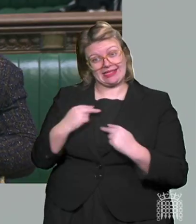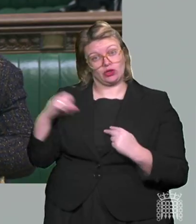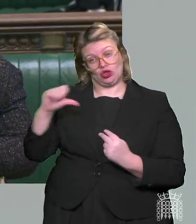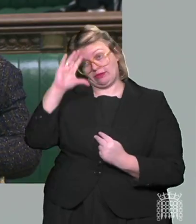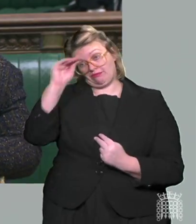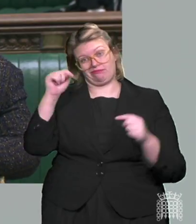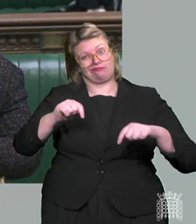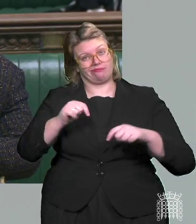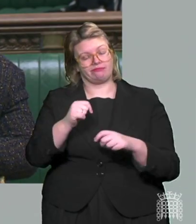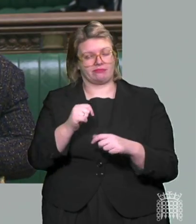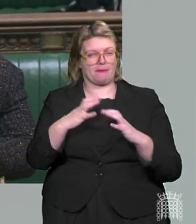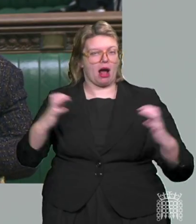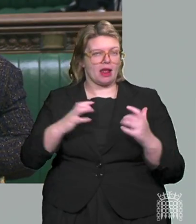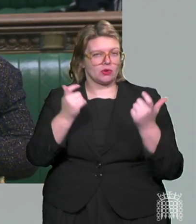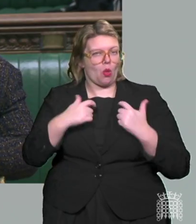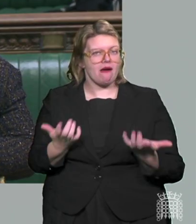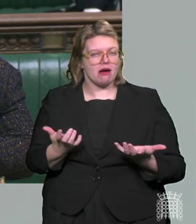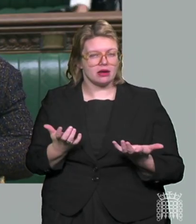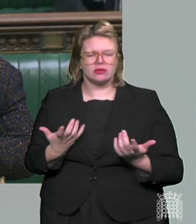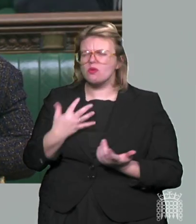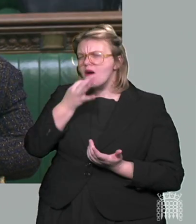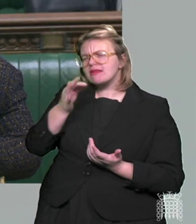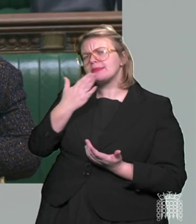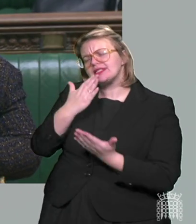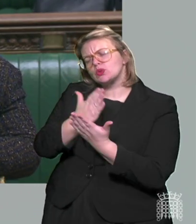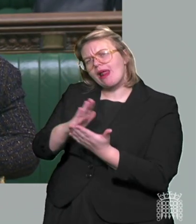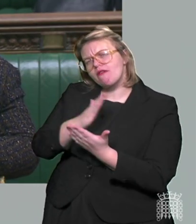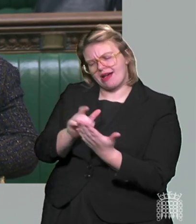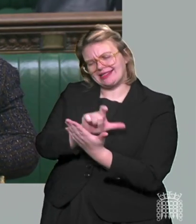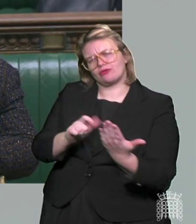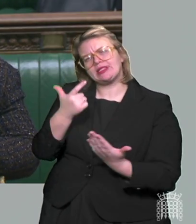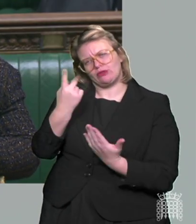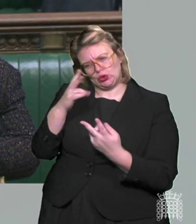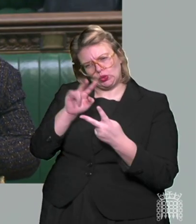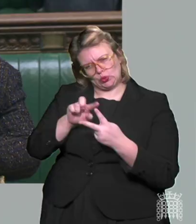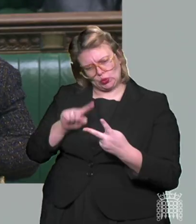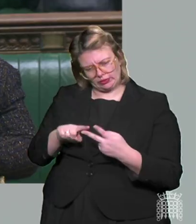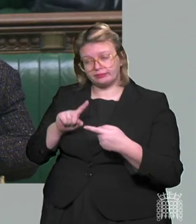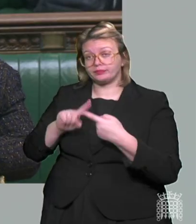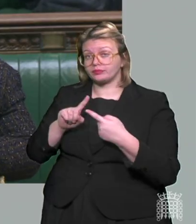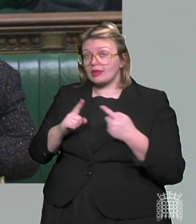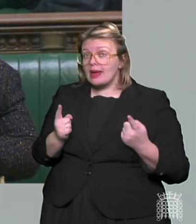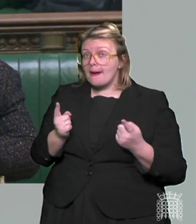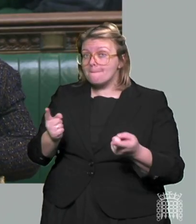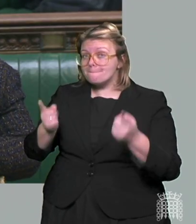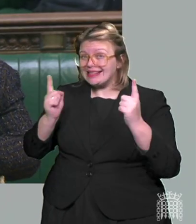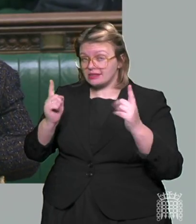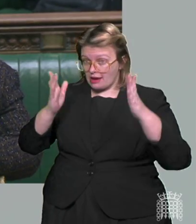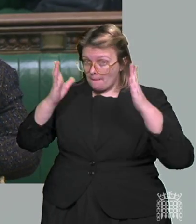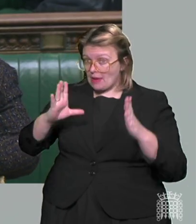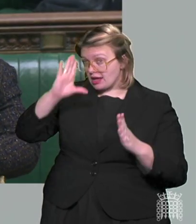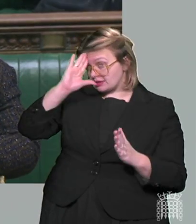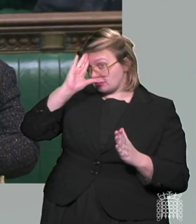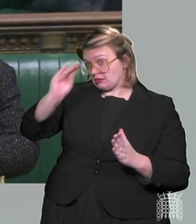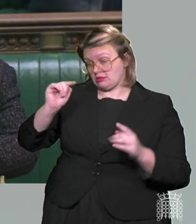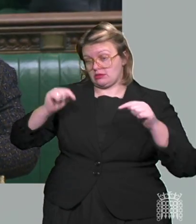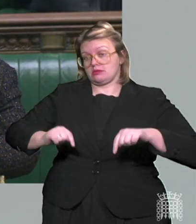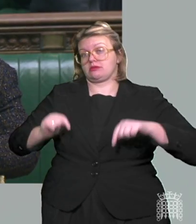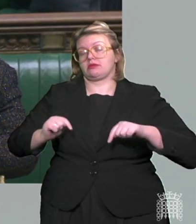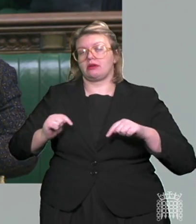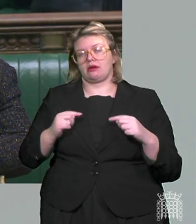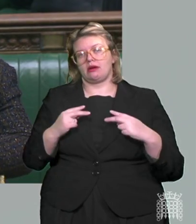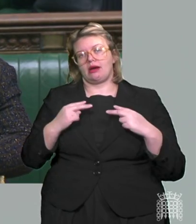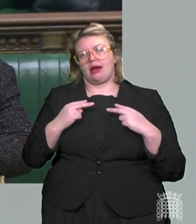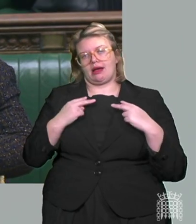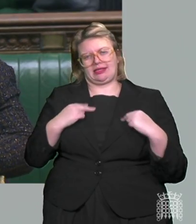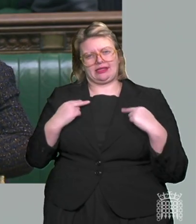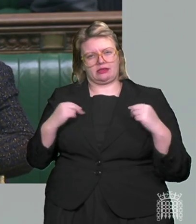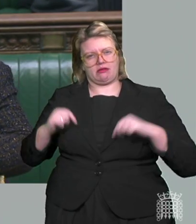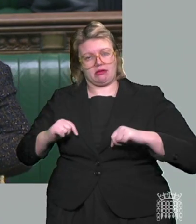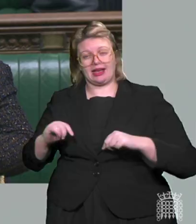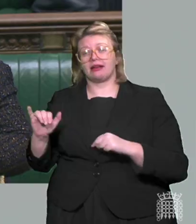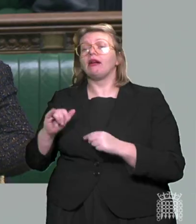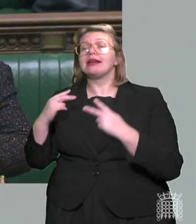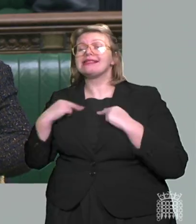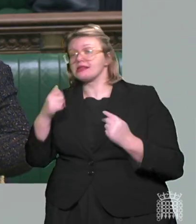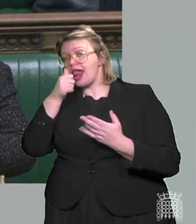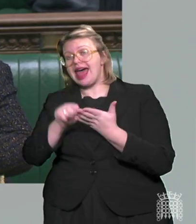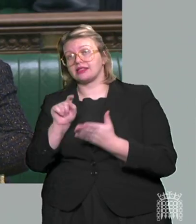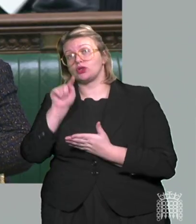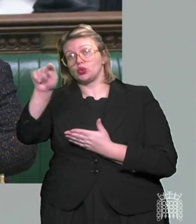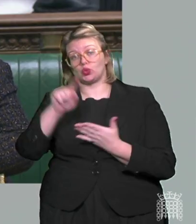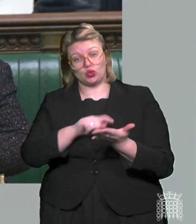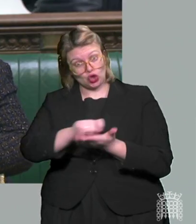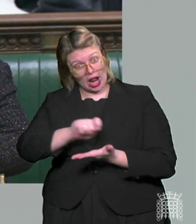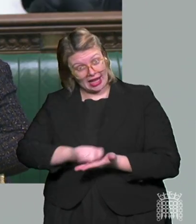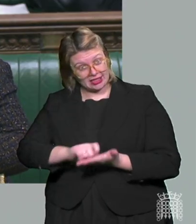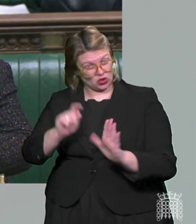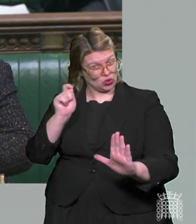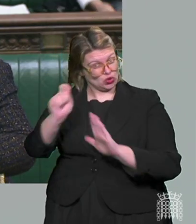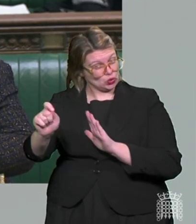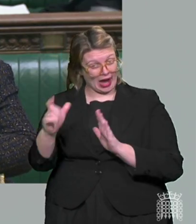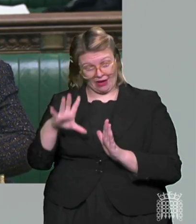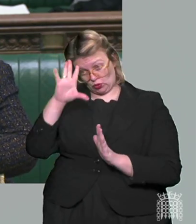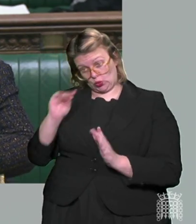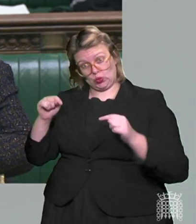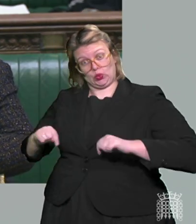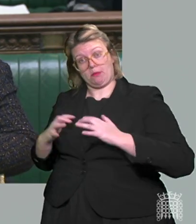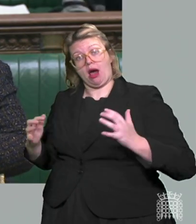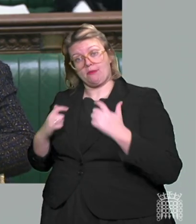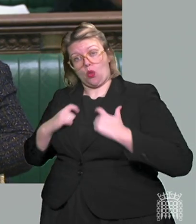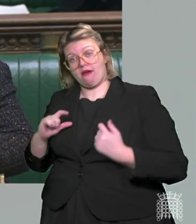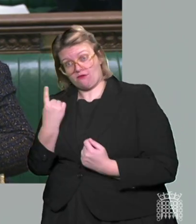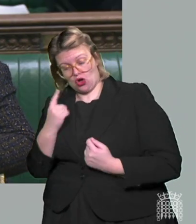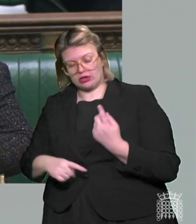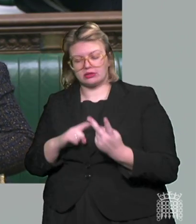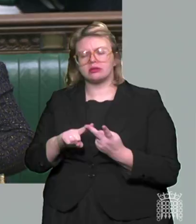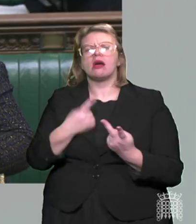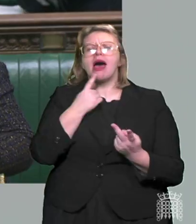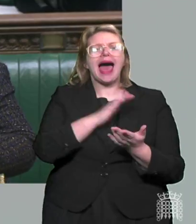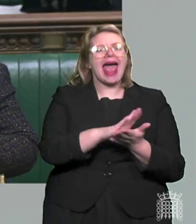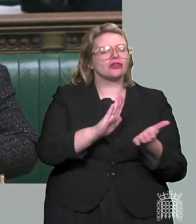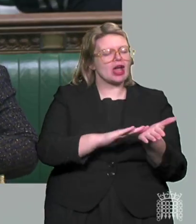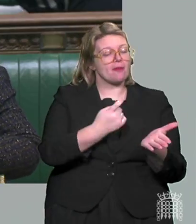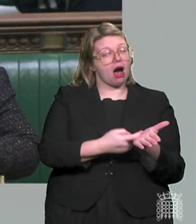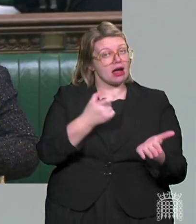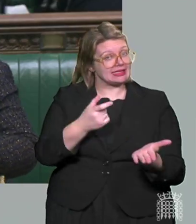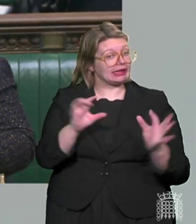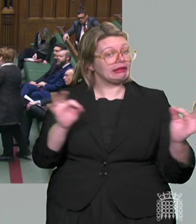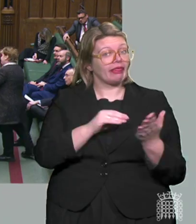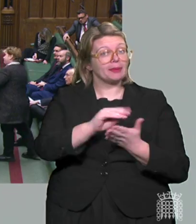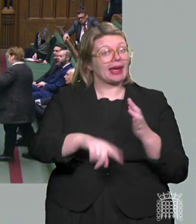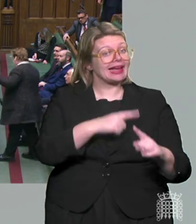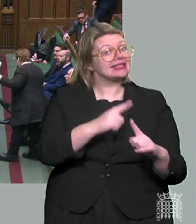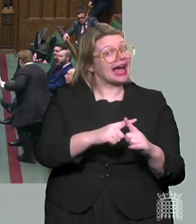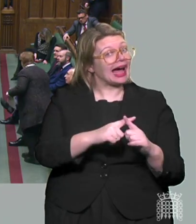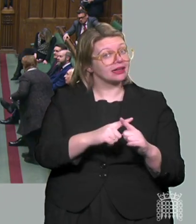On that basis, I ask the Attorney General to clarify two points of fact: are Ministers currently obliged to inform Law Officers if either their solicitors are sending letters to journalists threatening to sue them for libel, or they are under investigation by His Majesty’s Revenue and Customs over the non-payment of taxes?